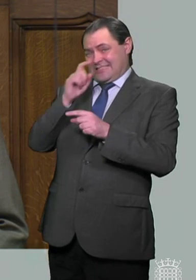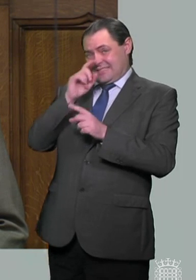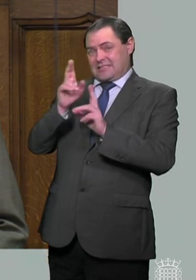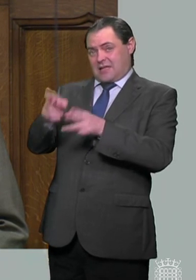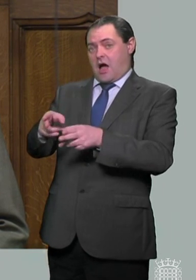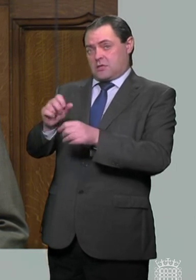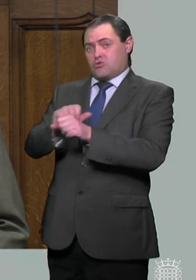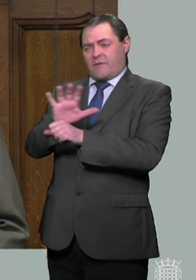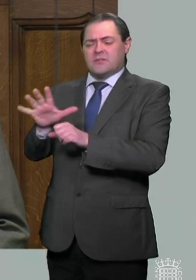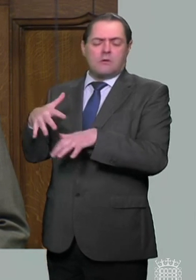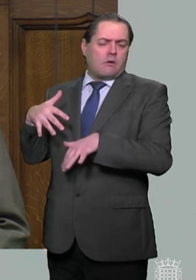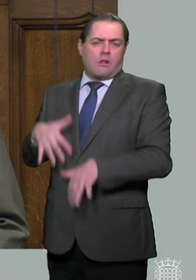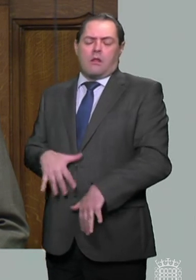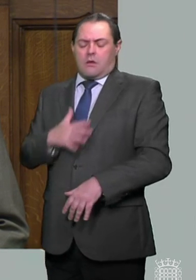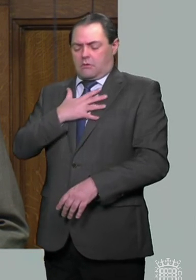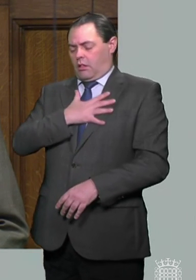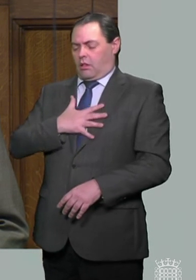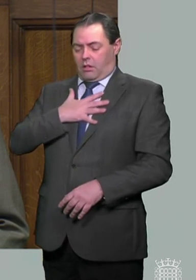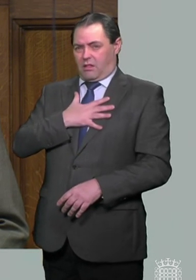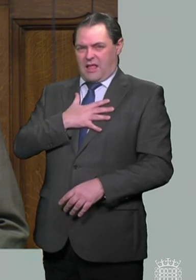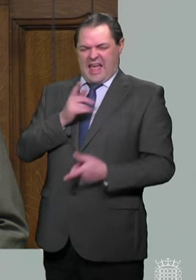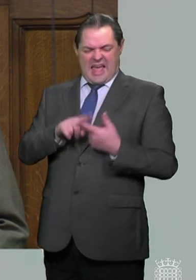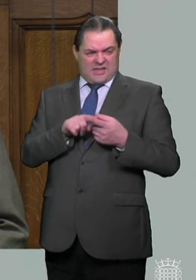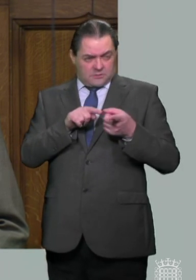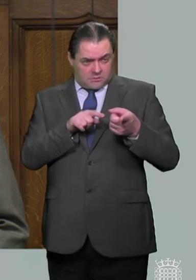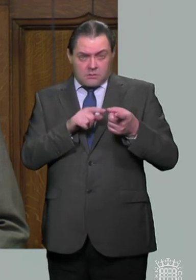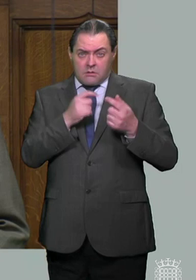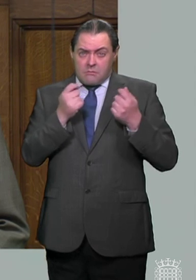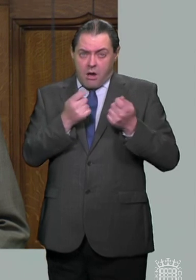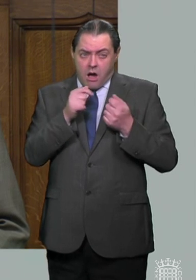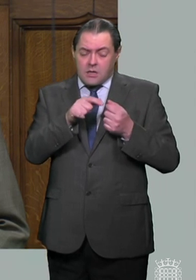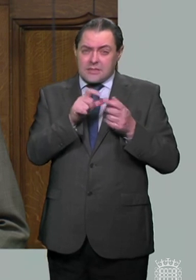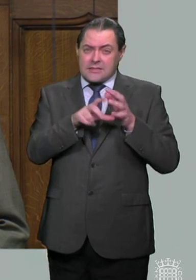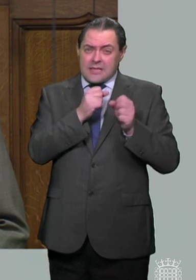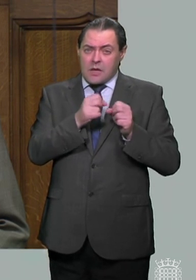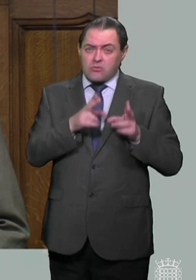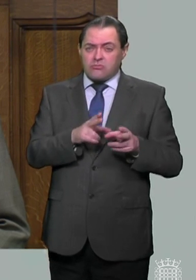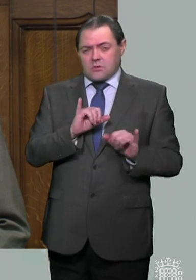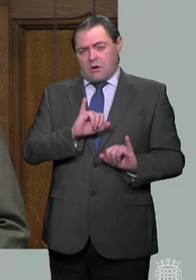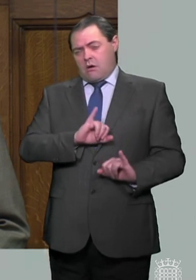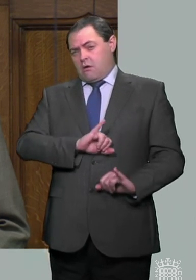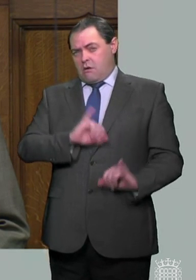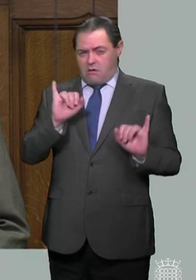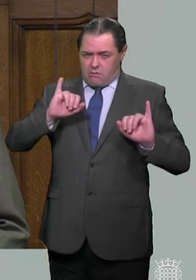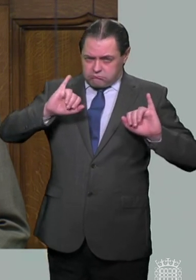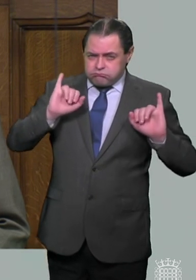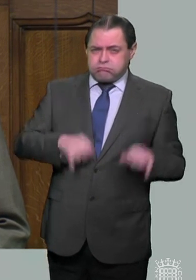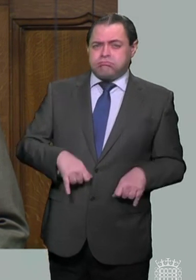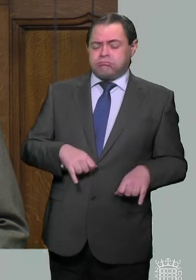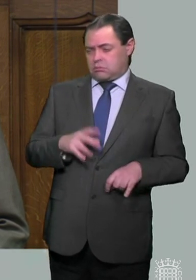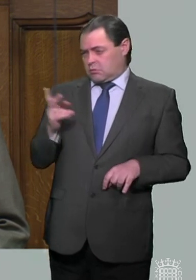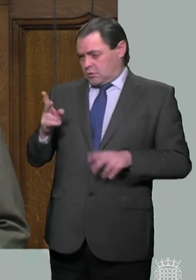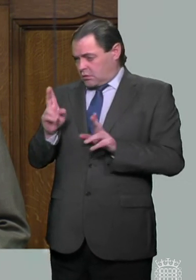She is devastated and appalled by the recent revelations as to what has gone on in Downing Street.